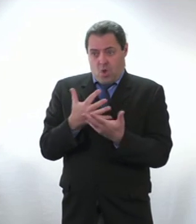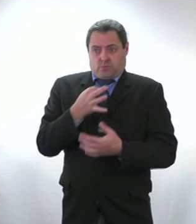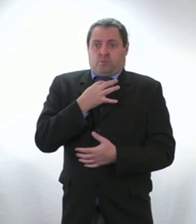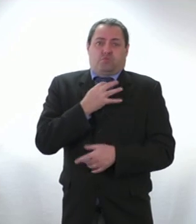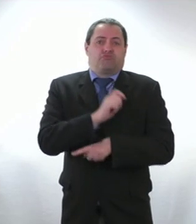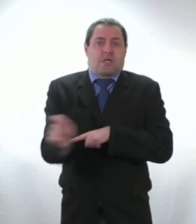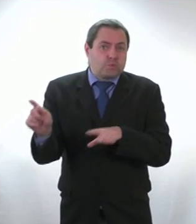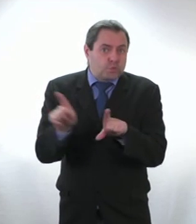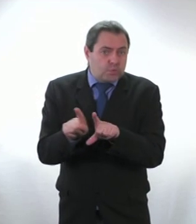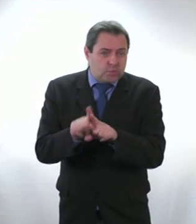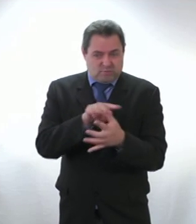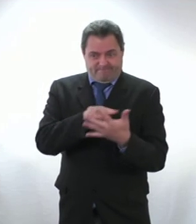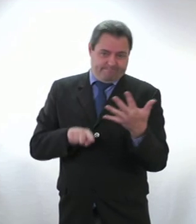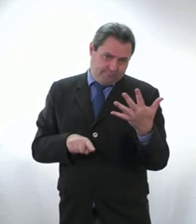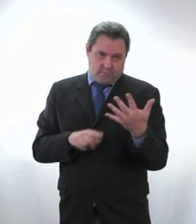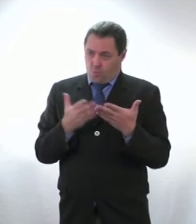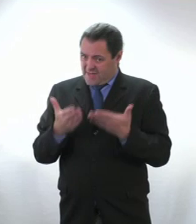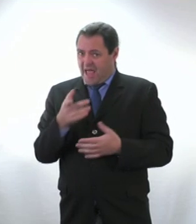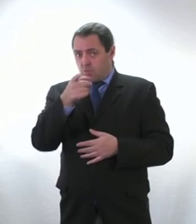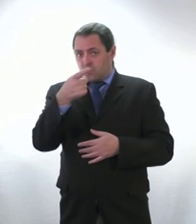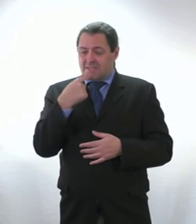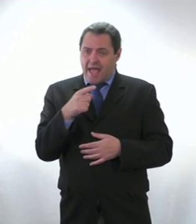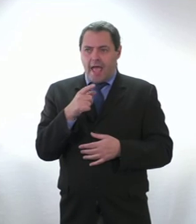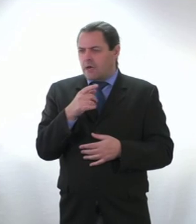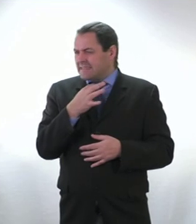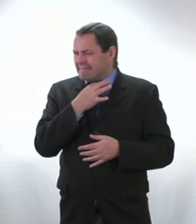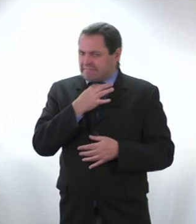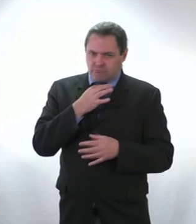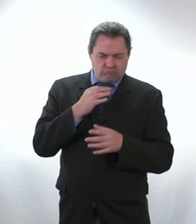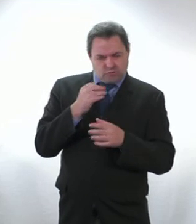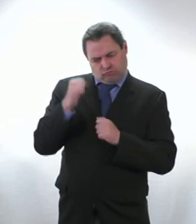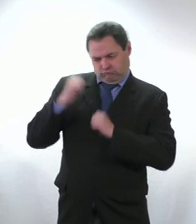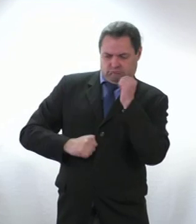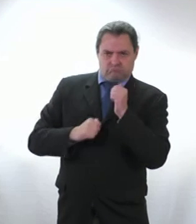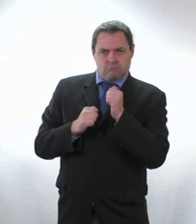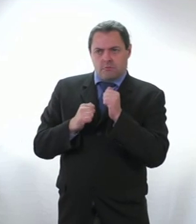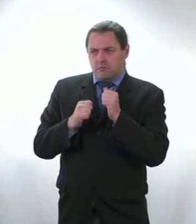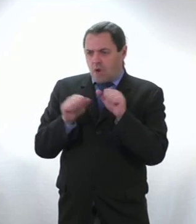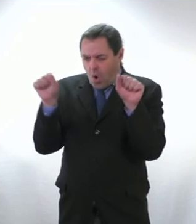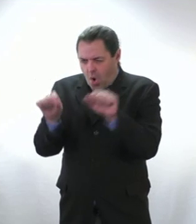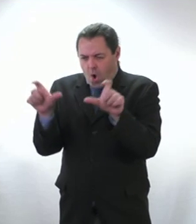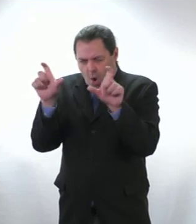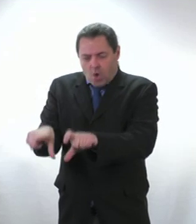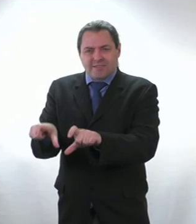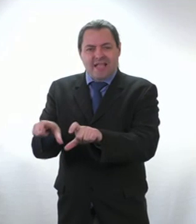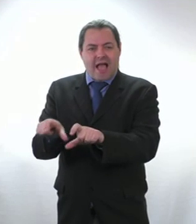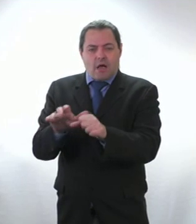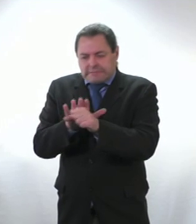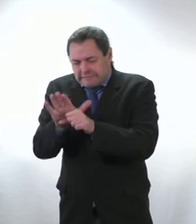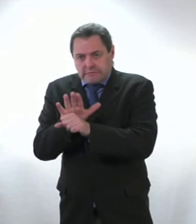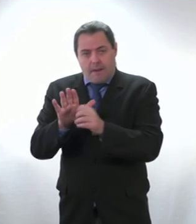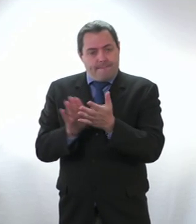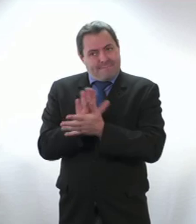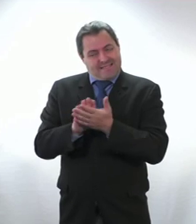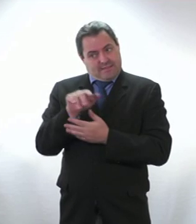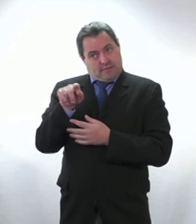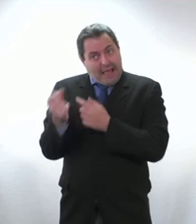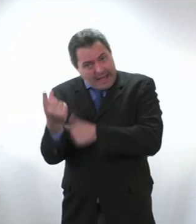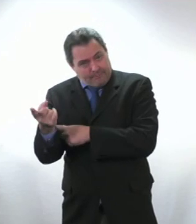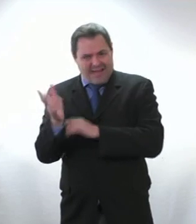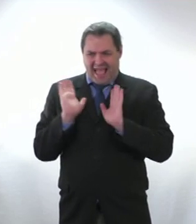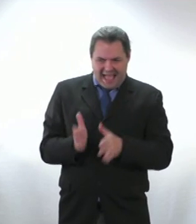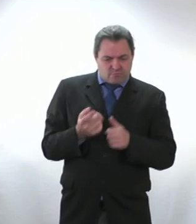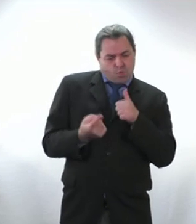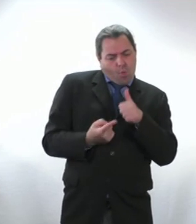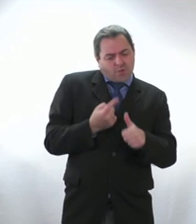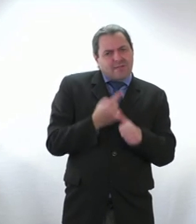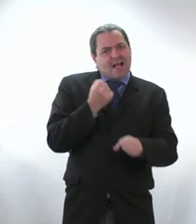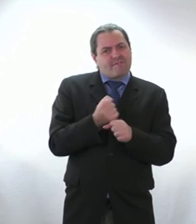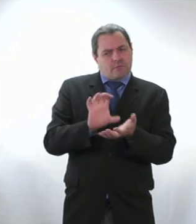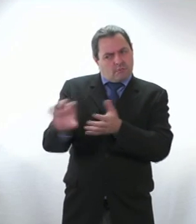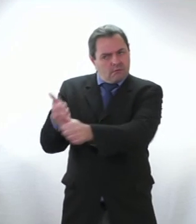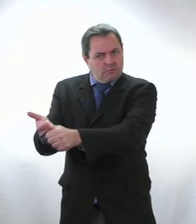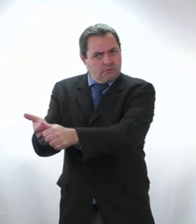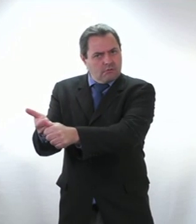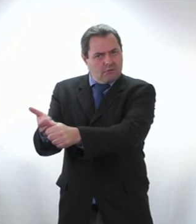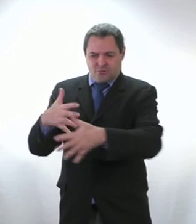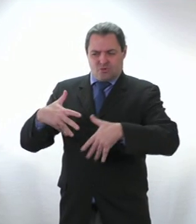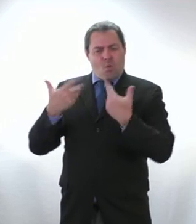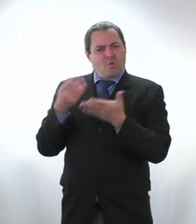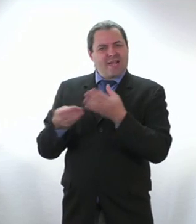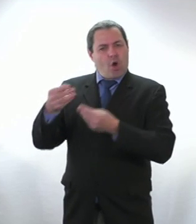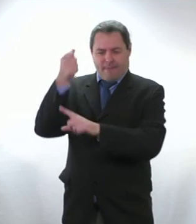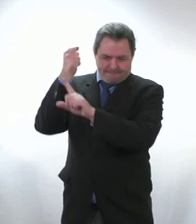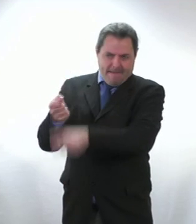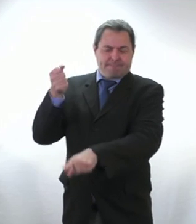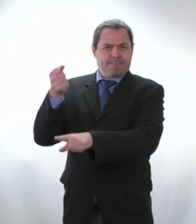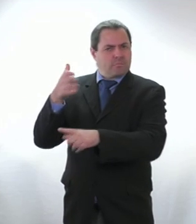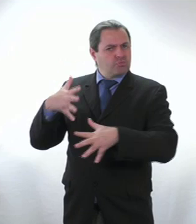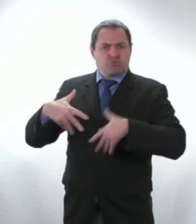Does the Prime Minister agree that tighter local lockdown restrictions, such as those imposed on Merseyside, should trigger automatic Government support for local business and support schemes, to prevent that economic carnage from worsening?